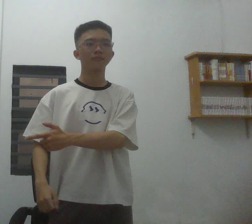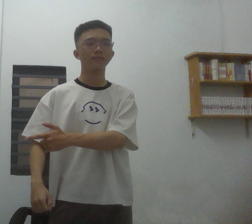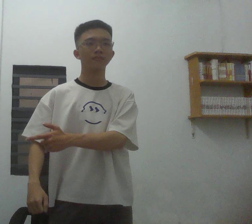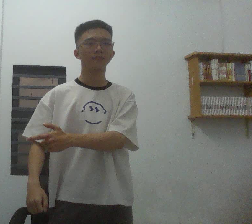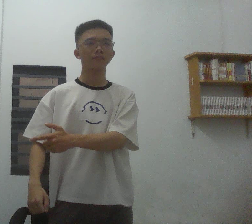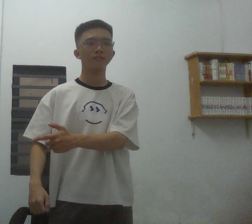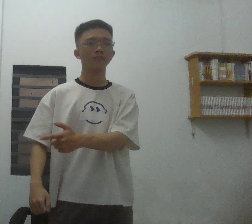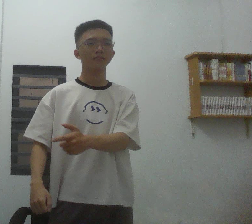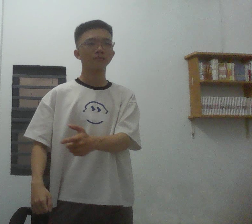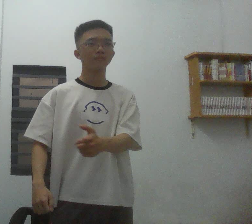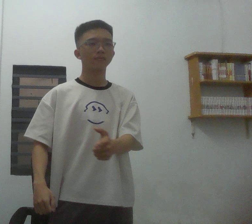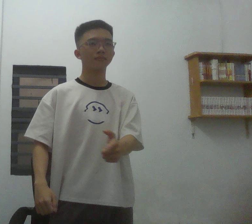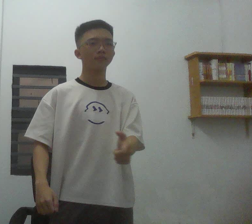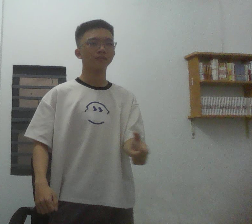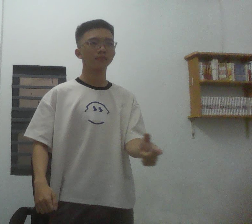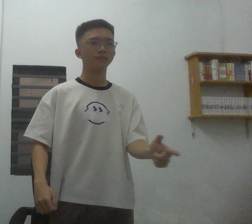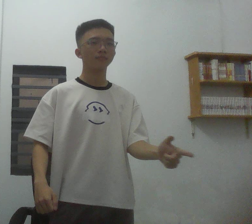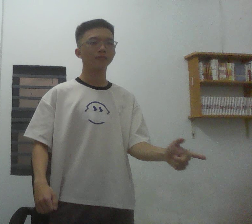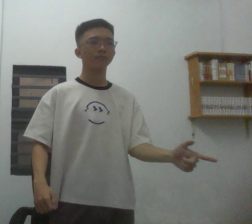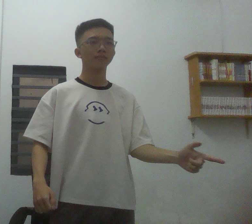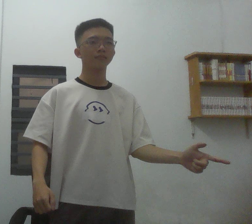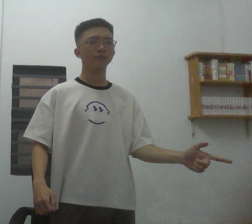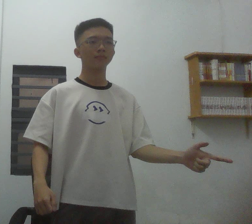cac ban